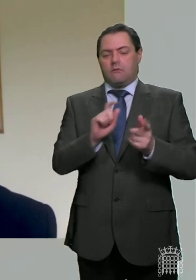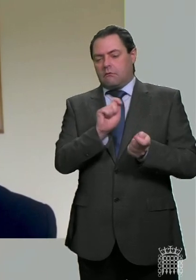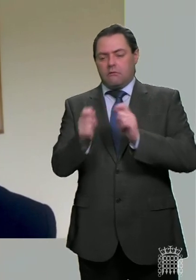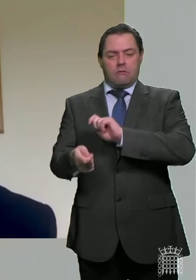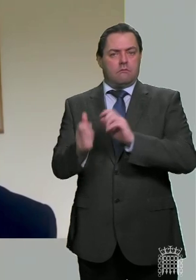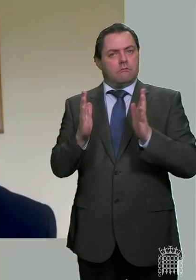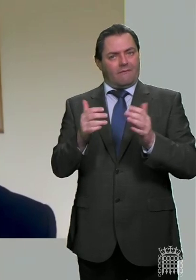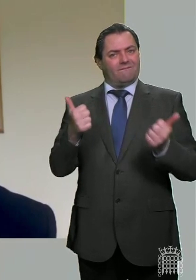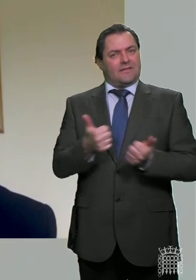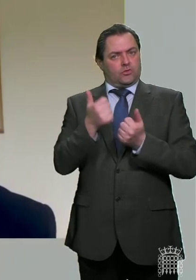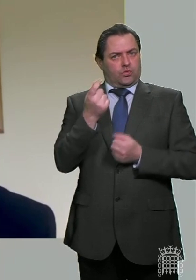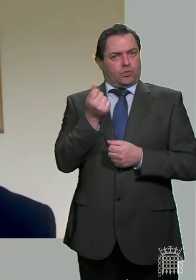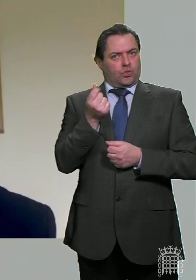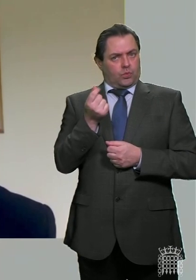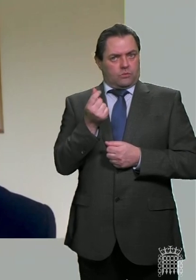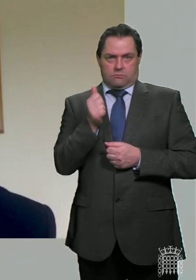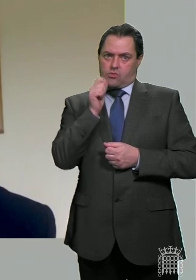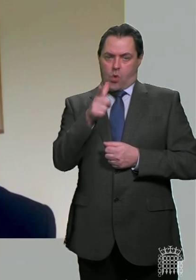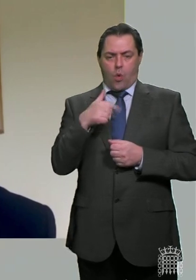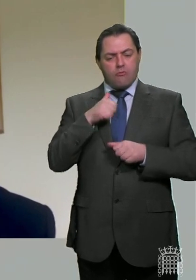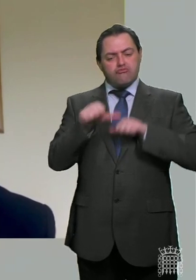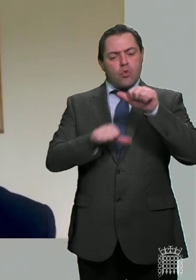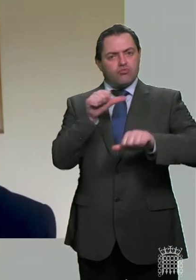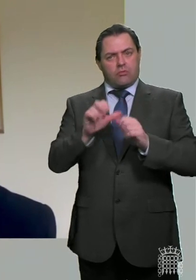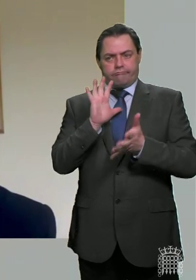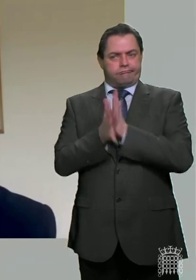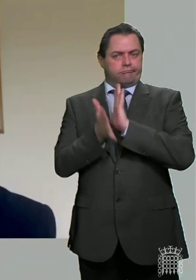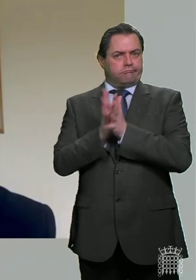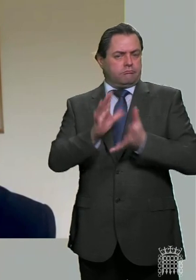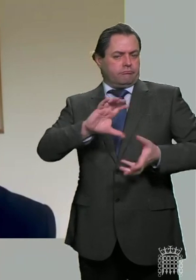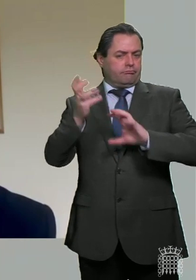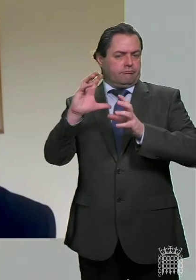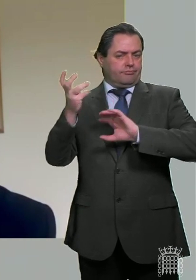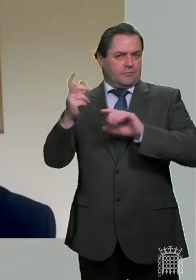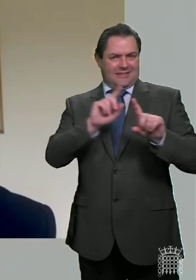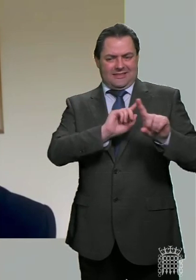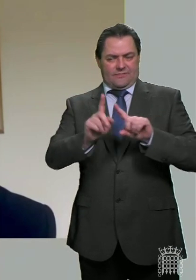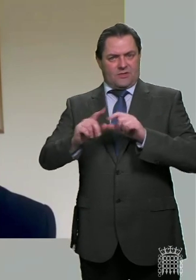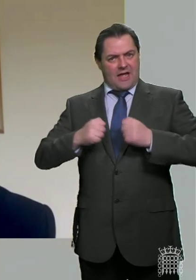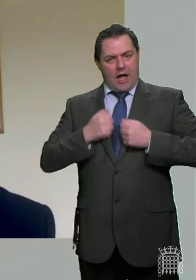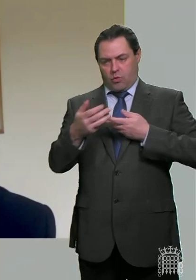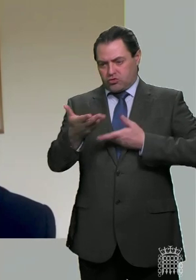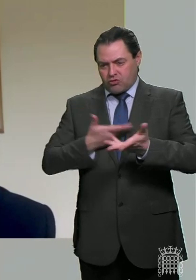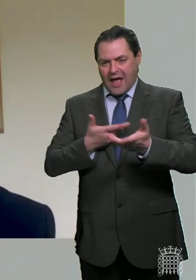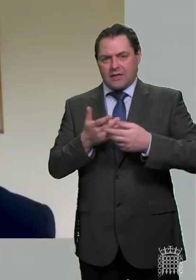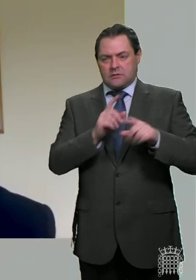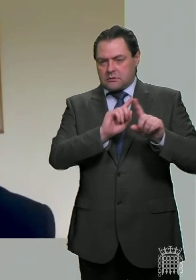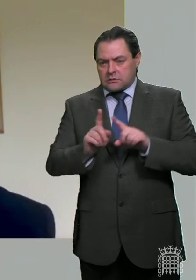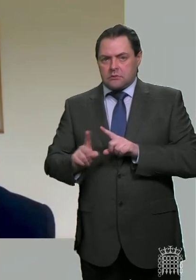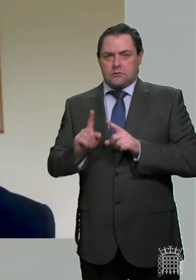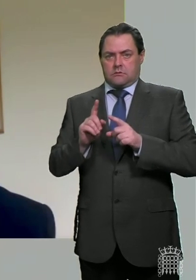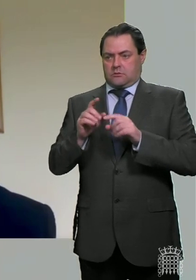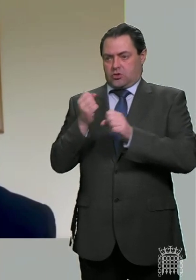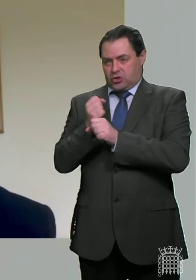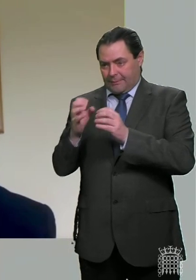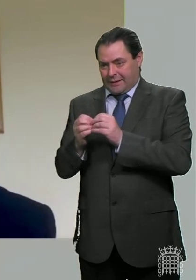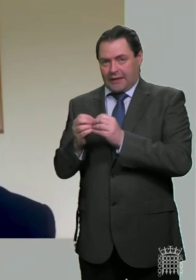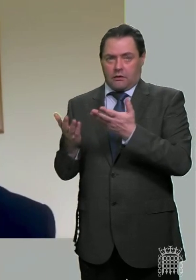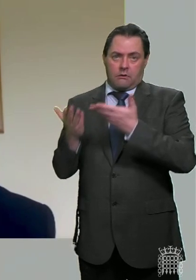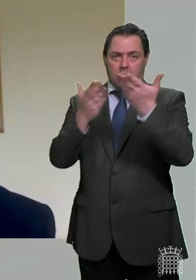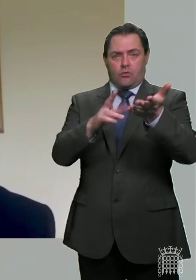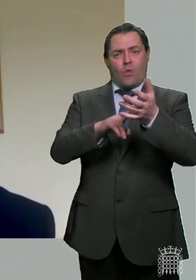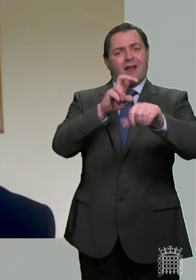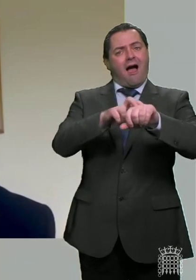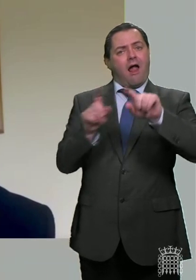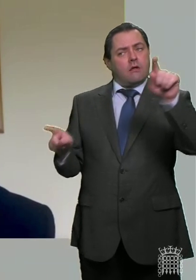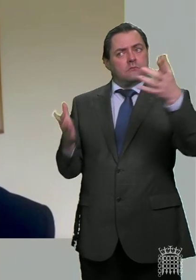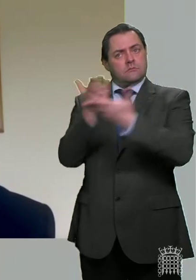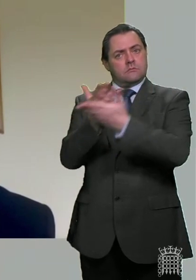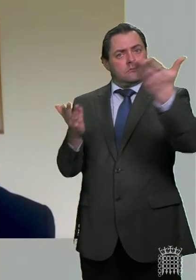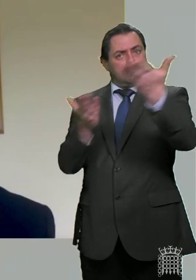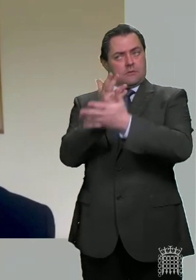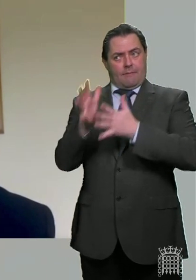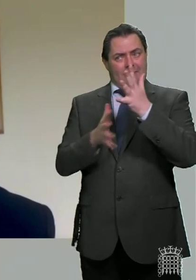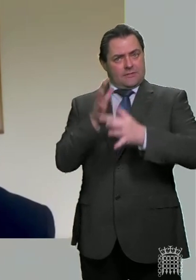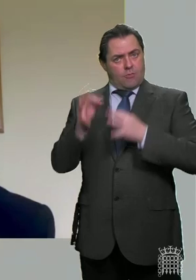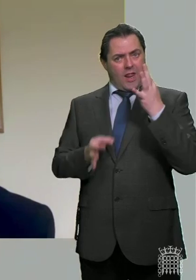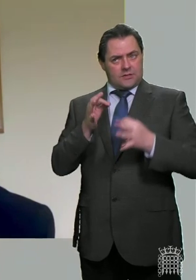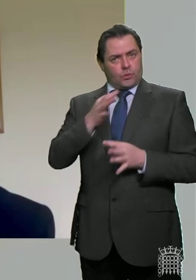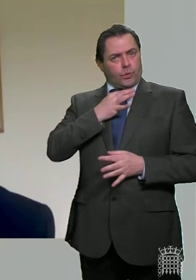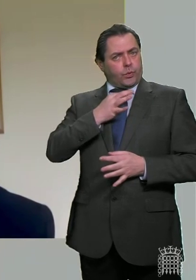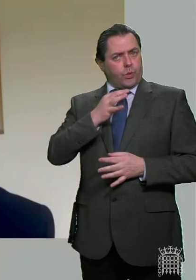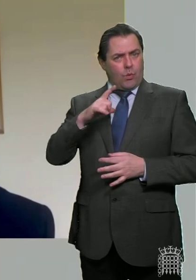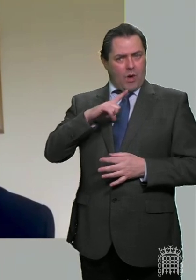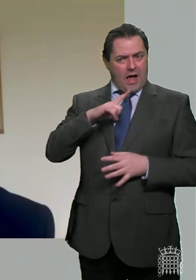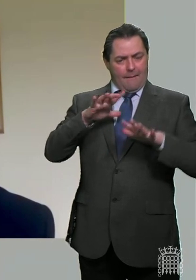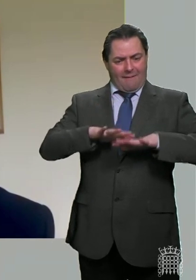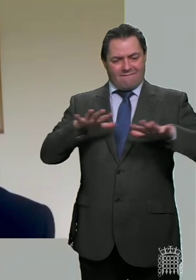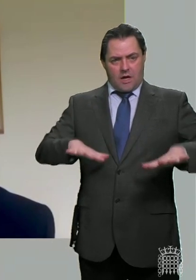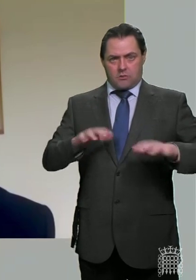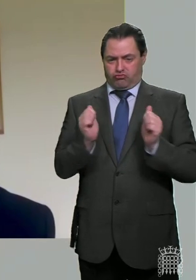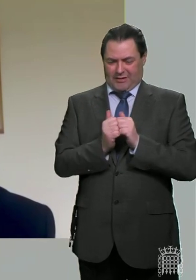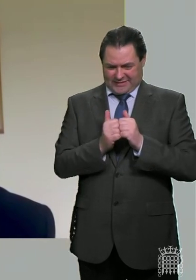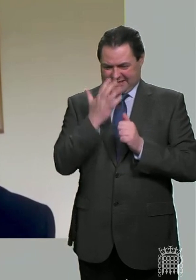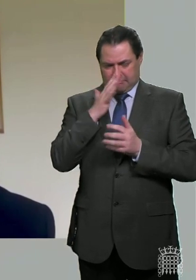The Prime Minister will be aware of the disruption the protocol is causing to trade between Great Britain and Northern Ireland, and the damage it is doing to the stability of the political institutions established under the Belfast agreement.